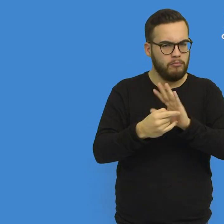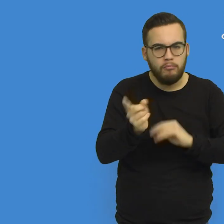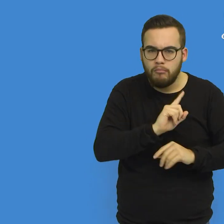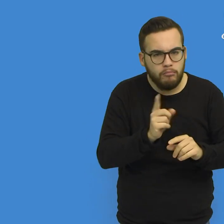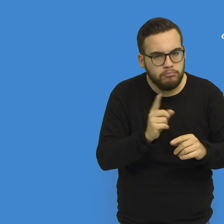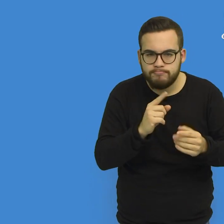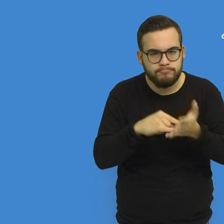no